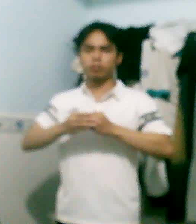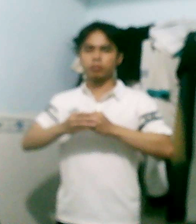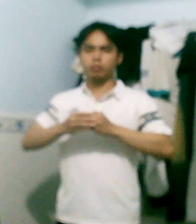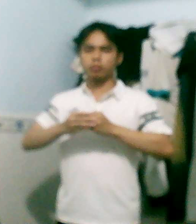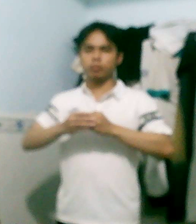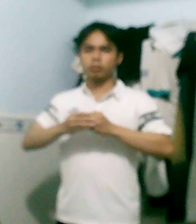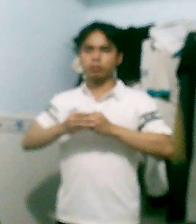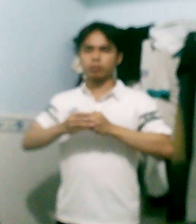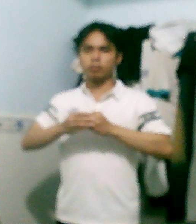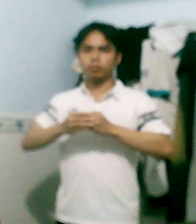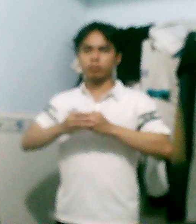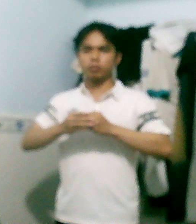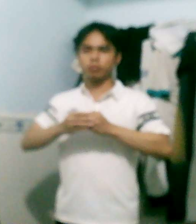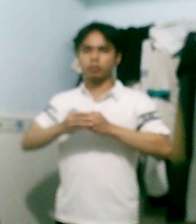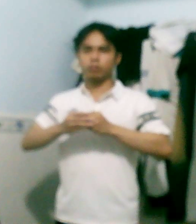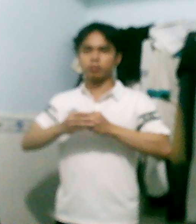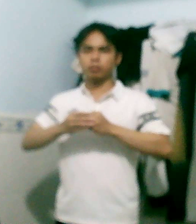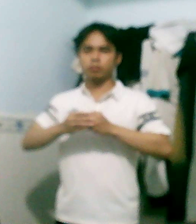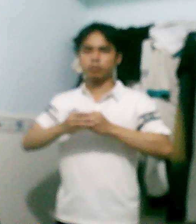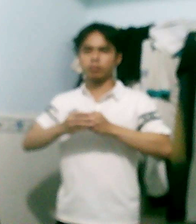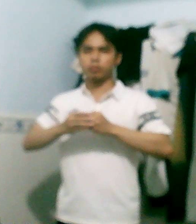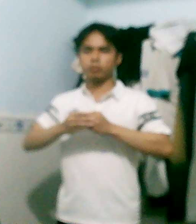nhom